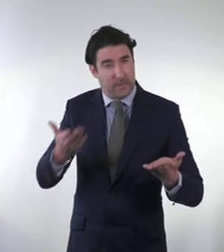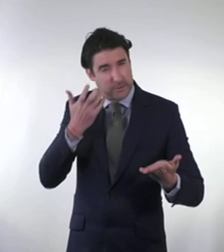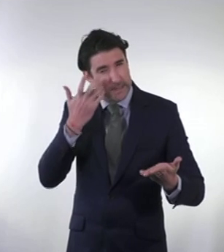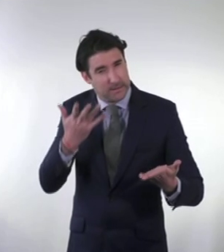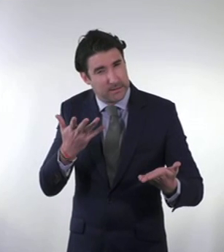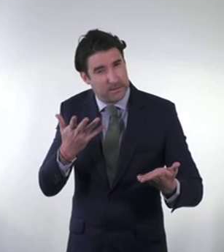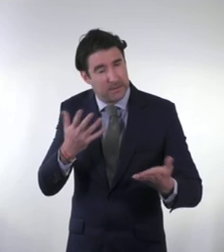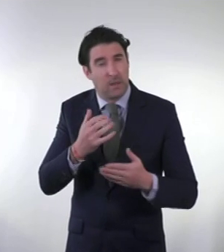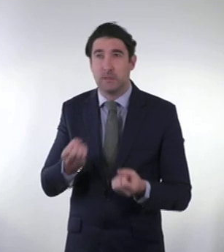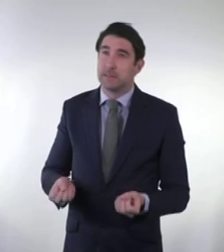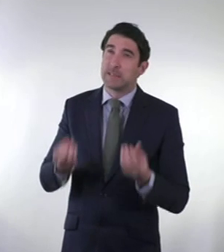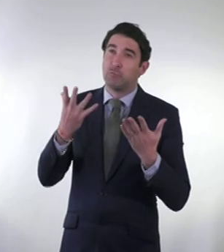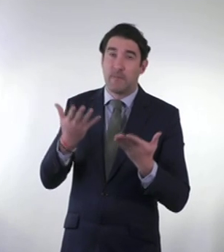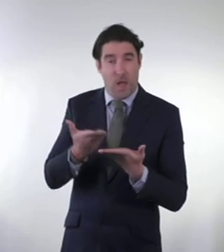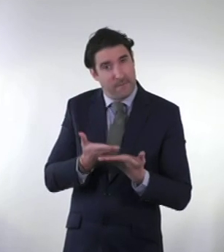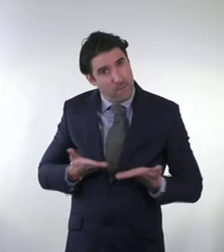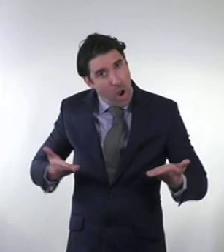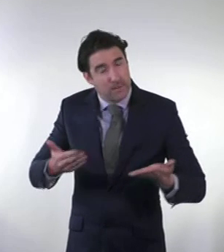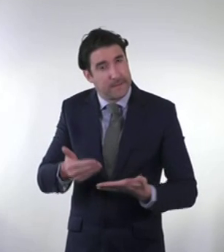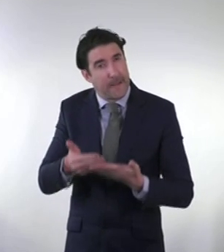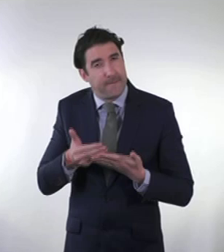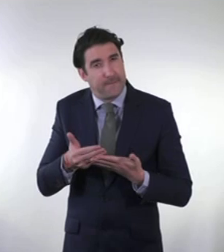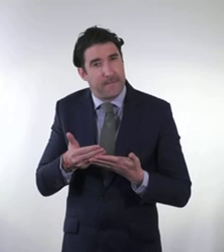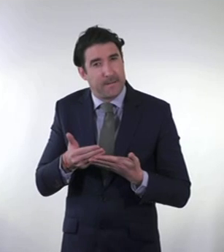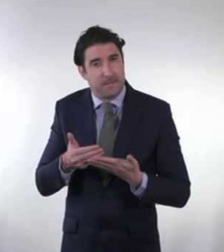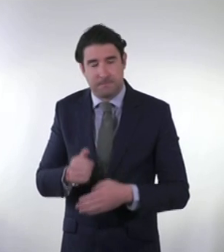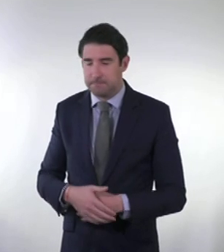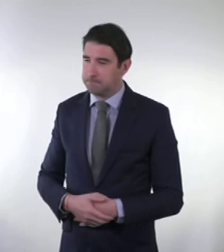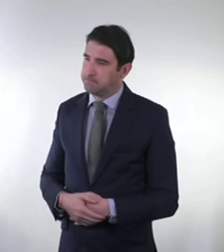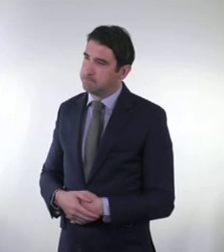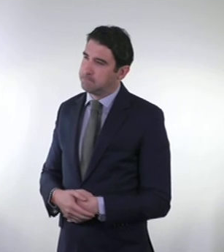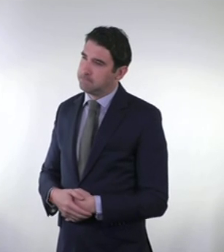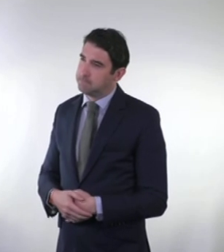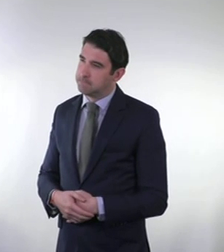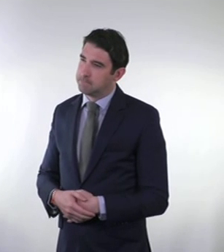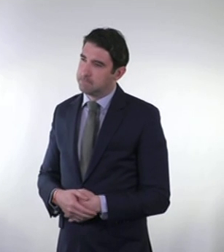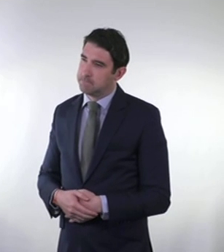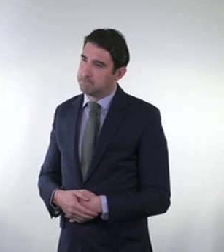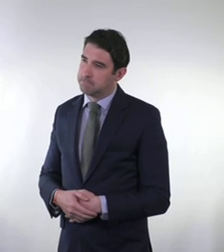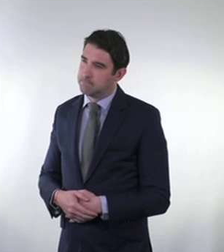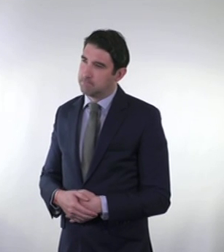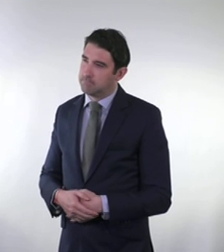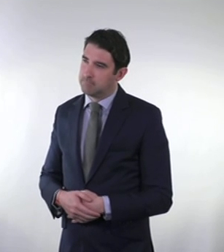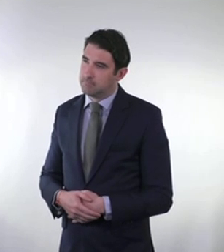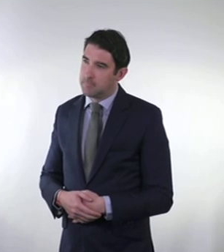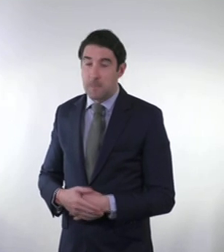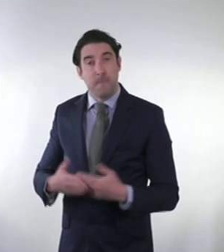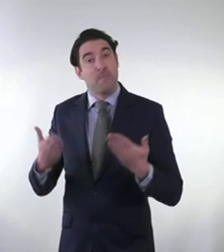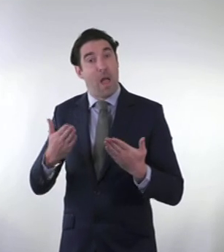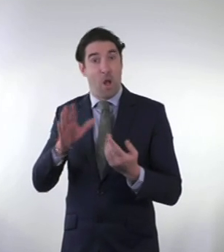More than 16 million—around one in four—people are now living under local restrictions.